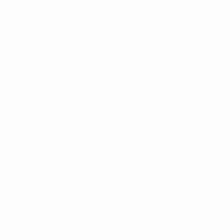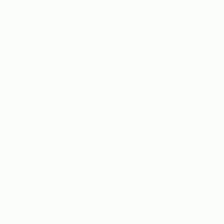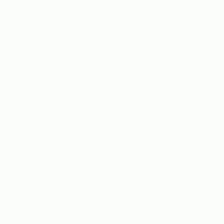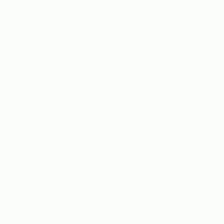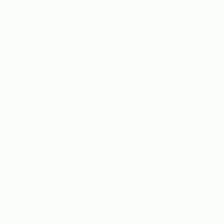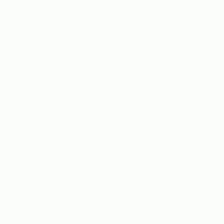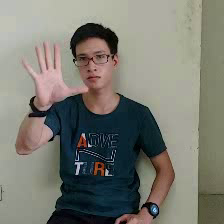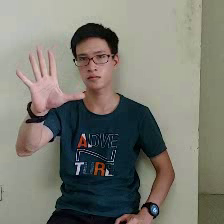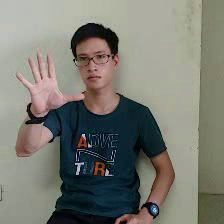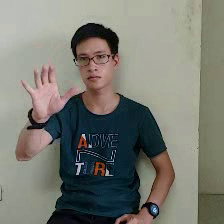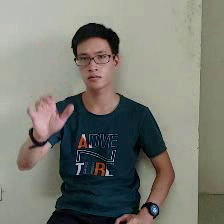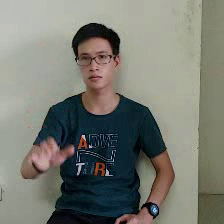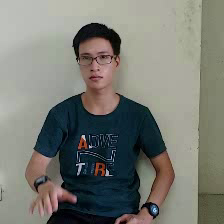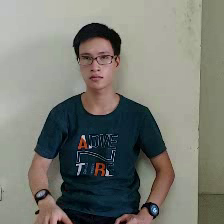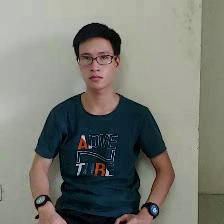Dạy dỗ